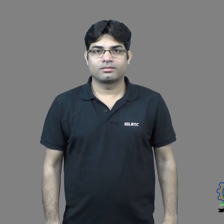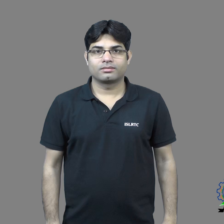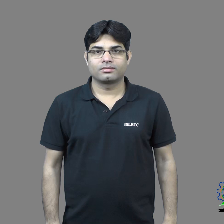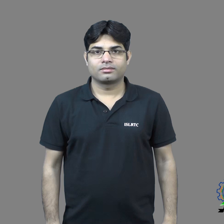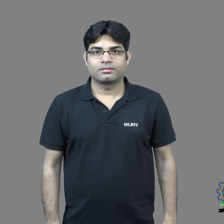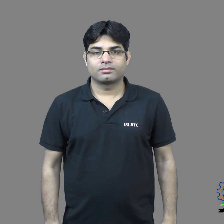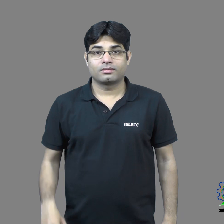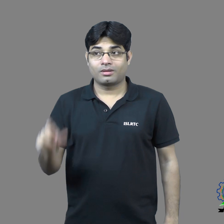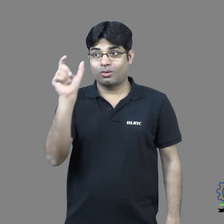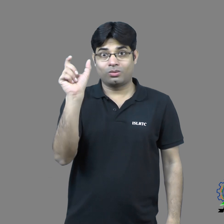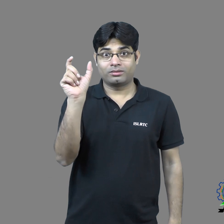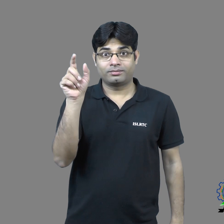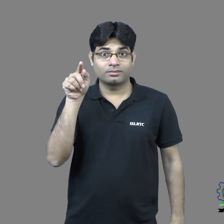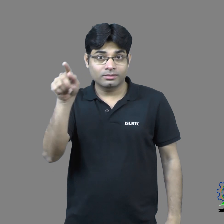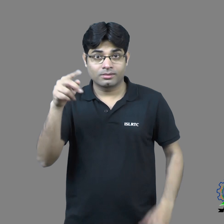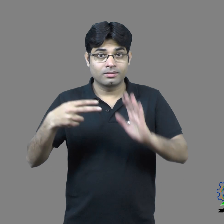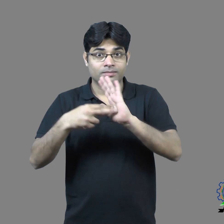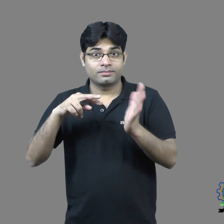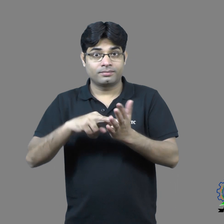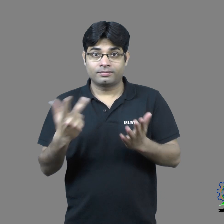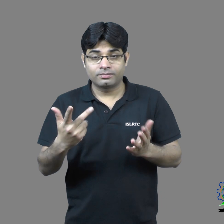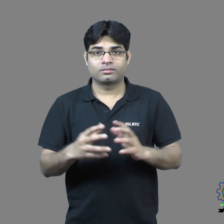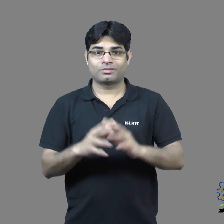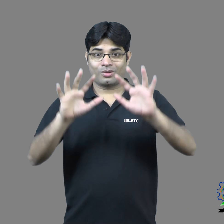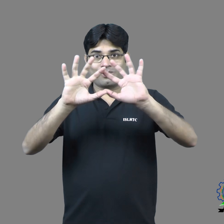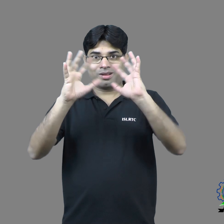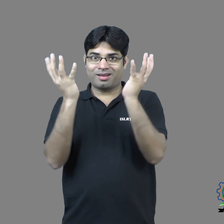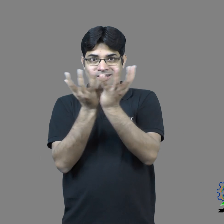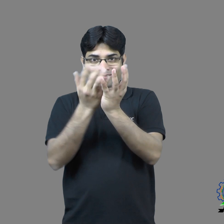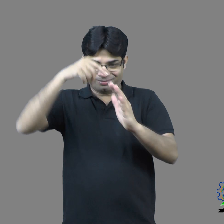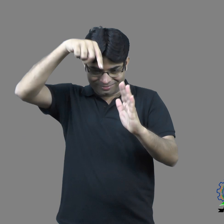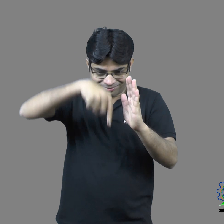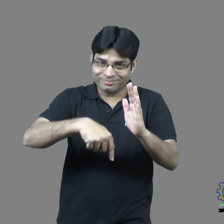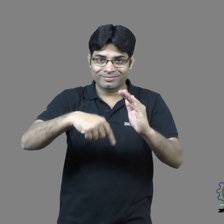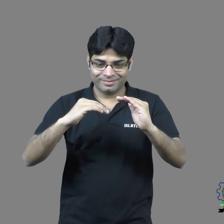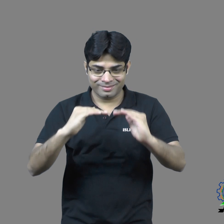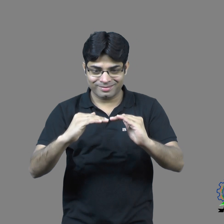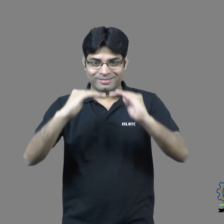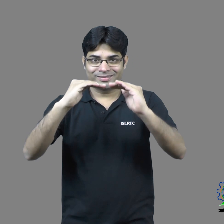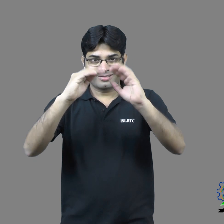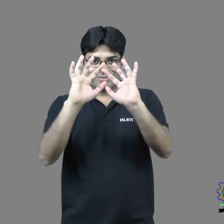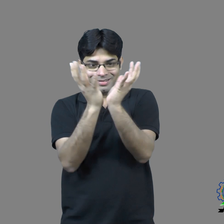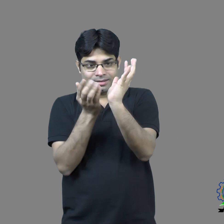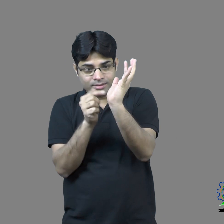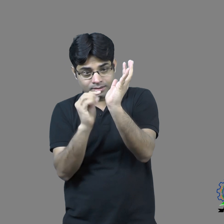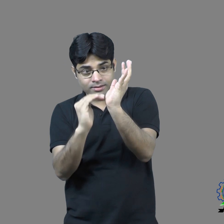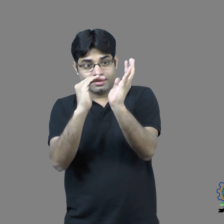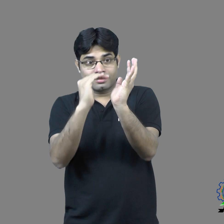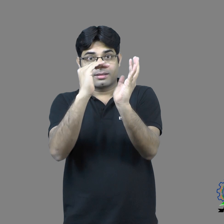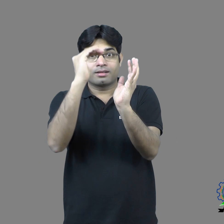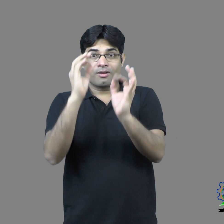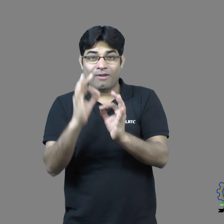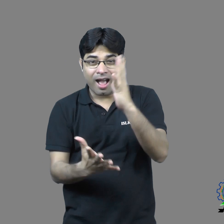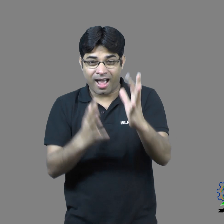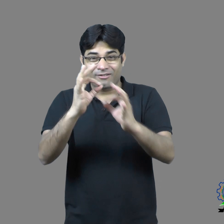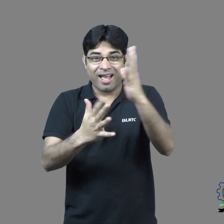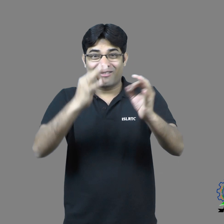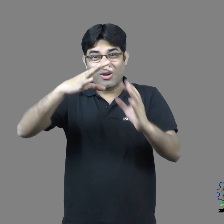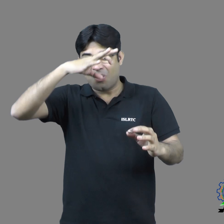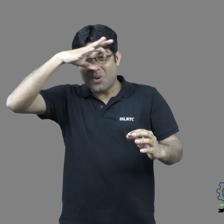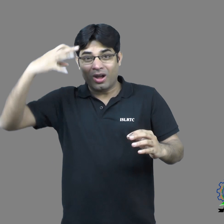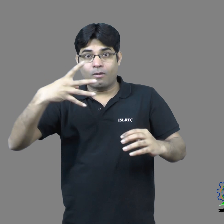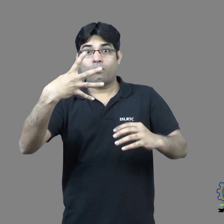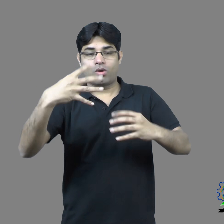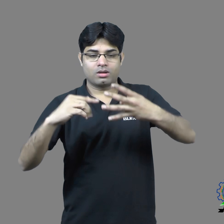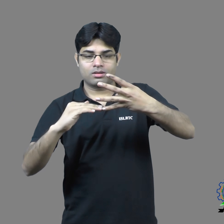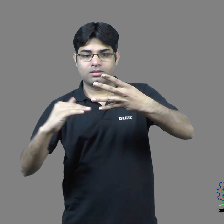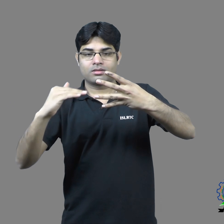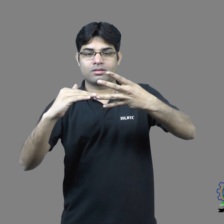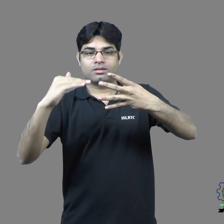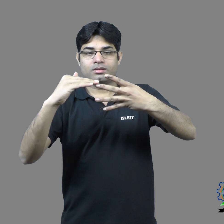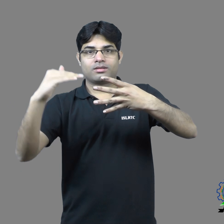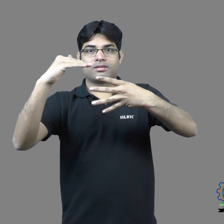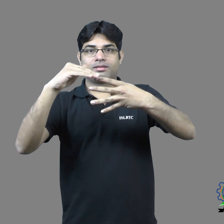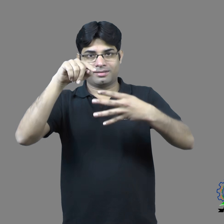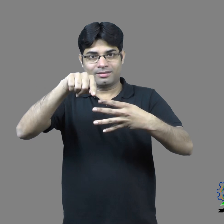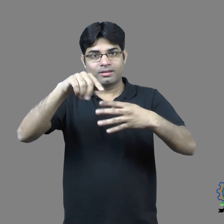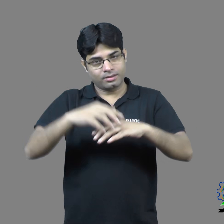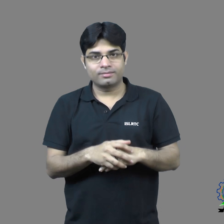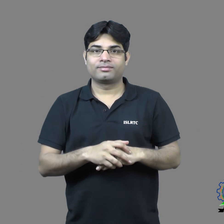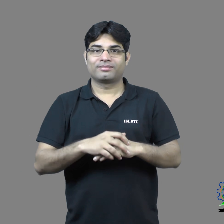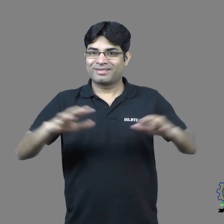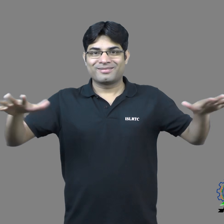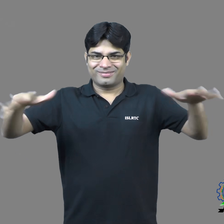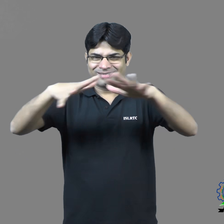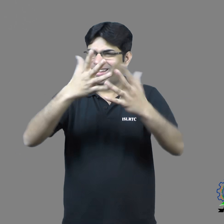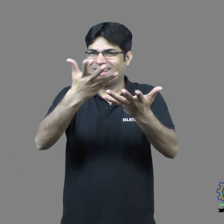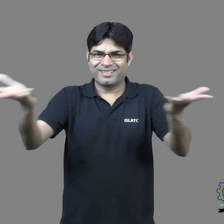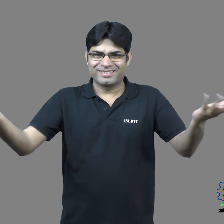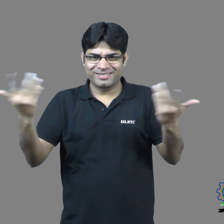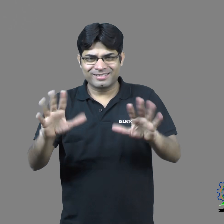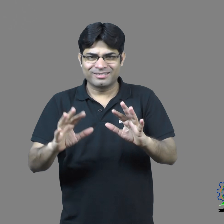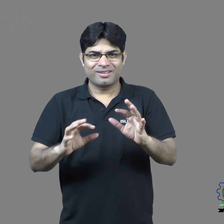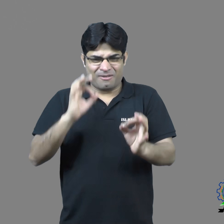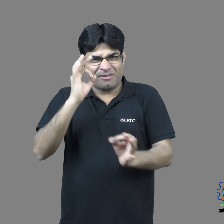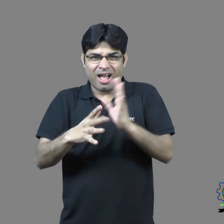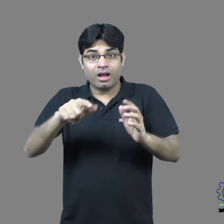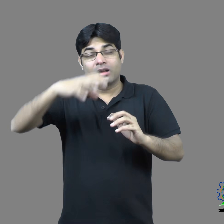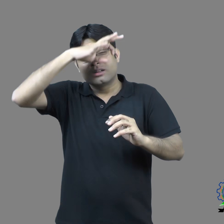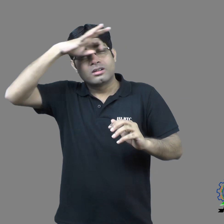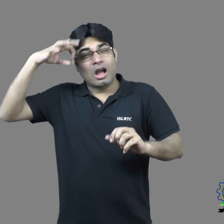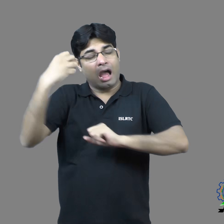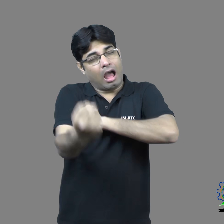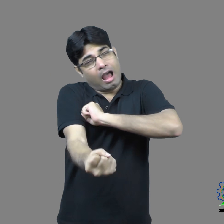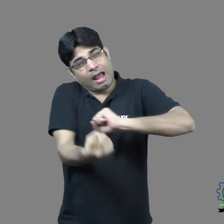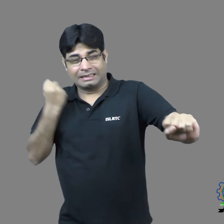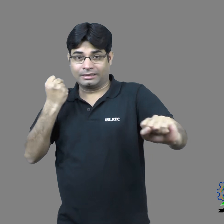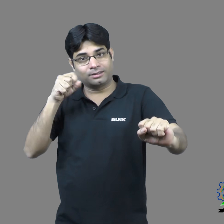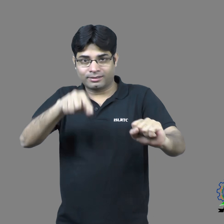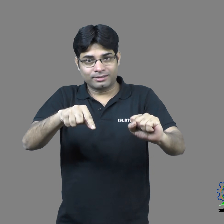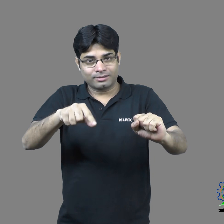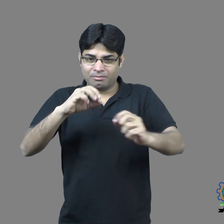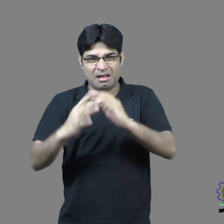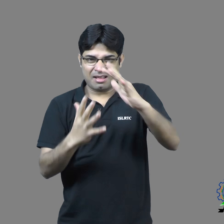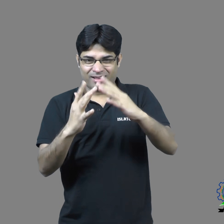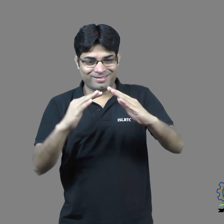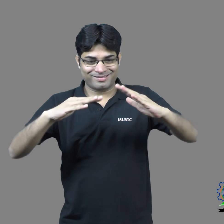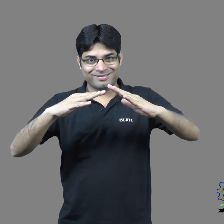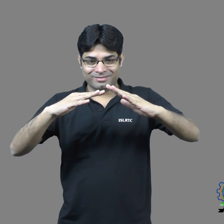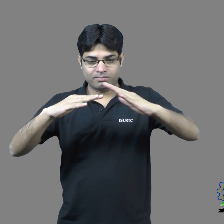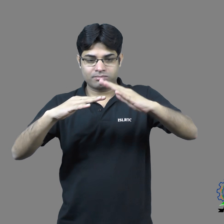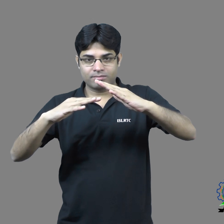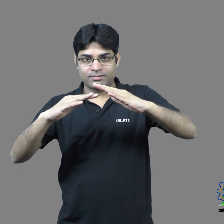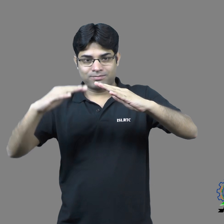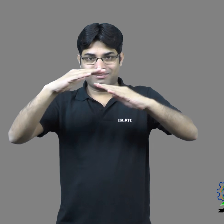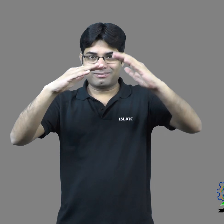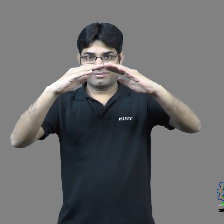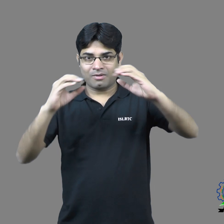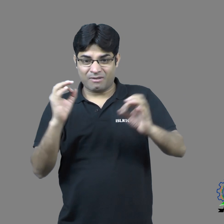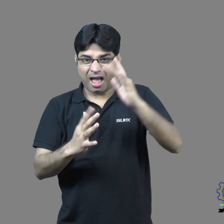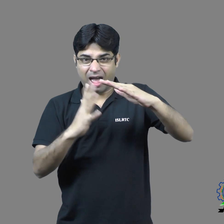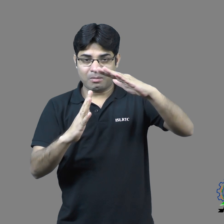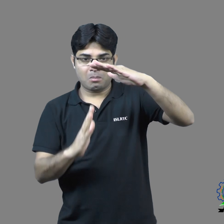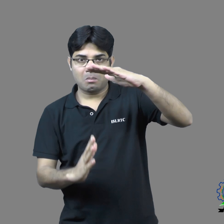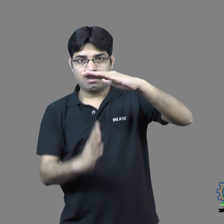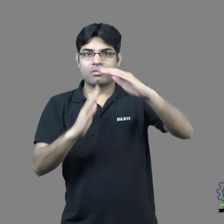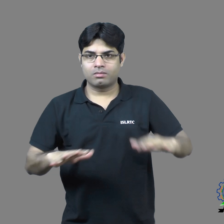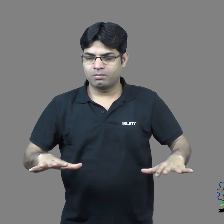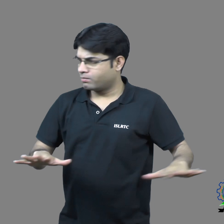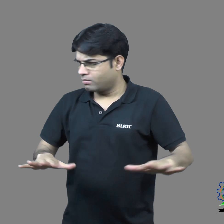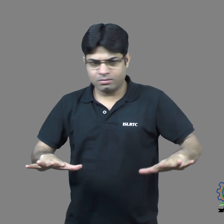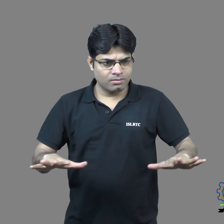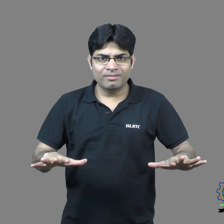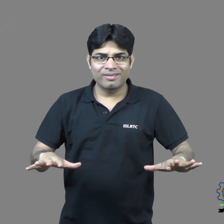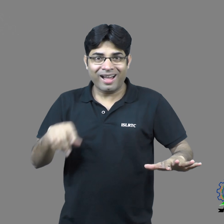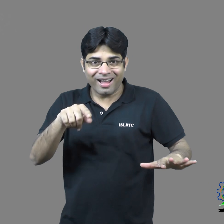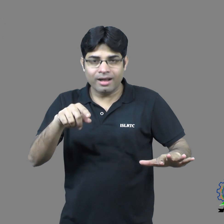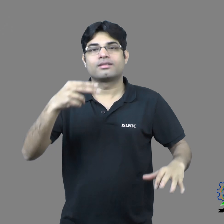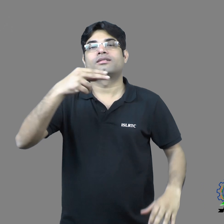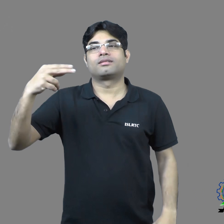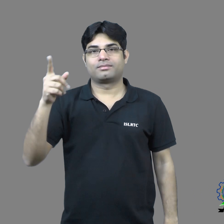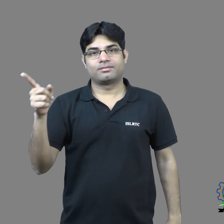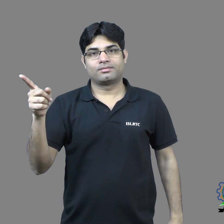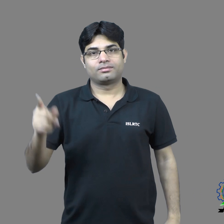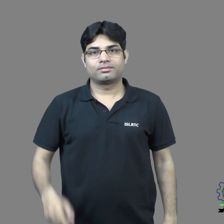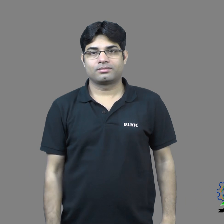Tremors (On Earth)